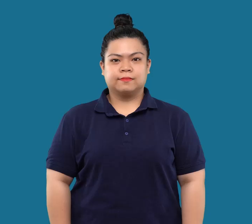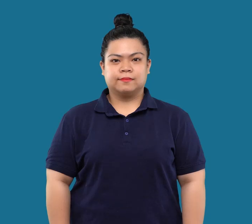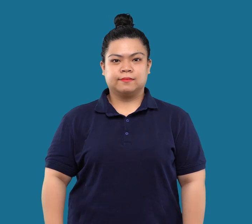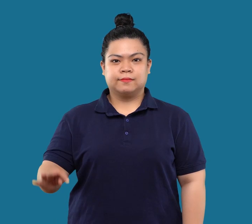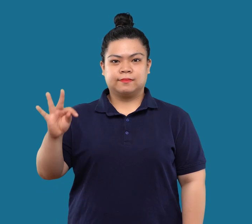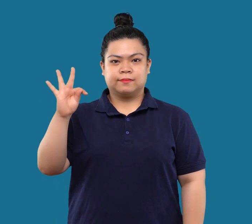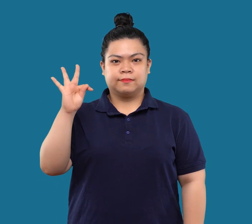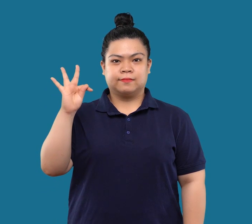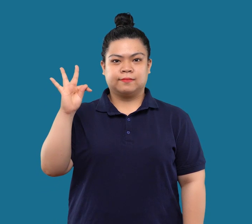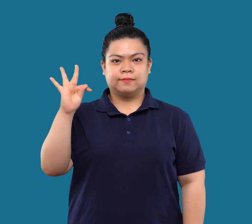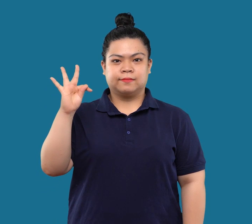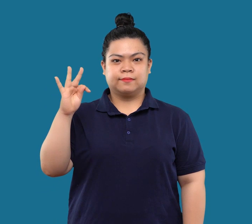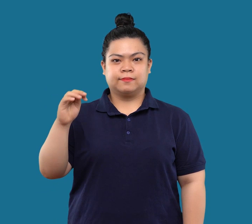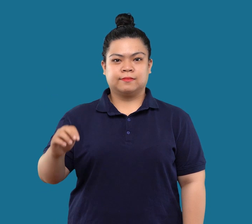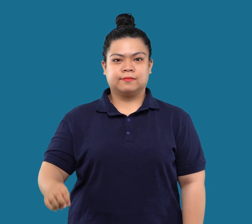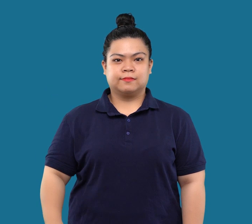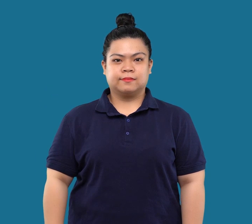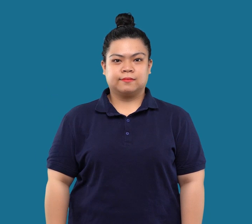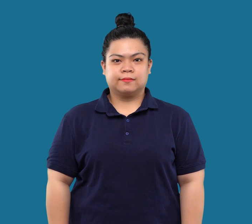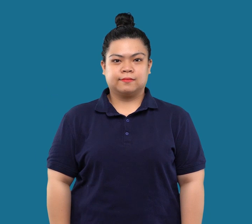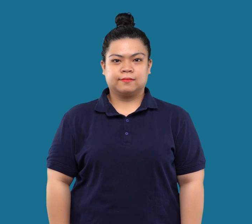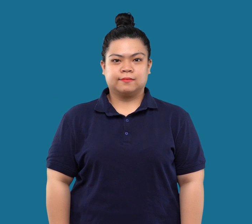t